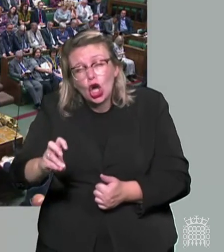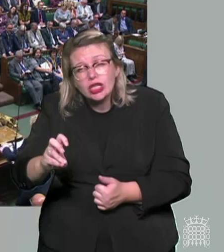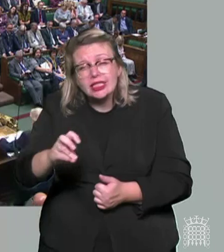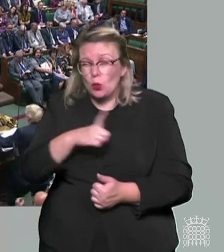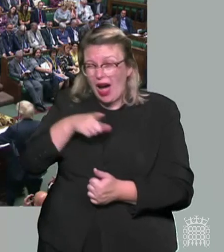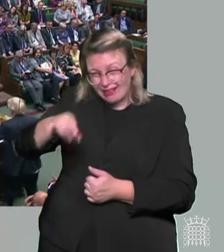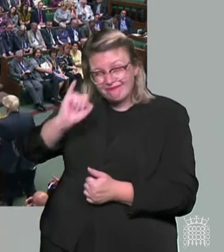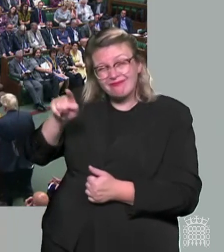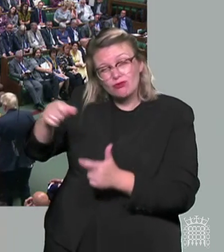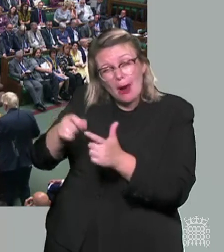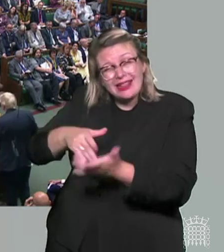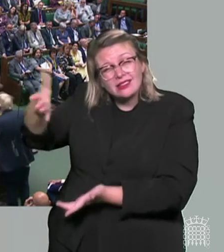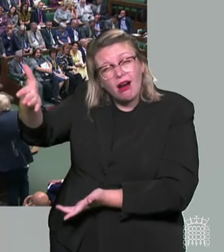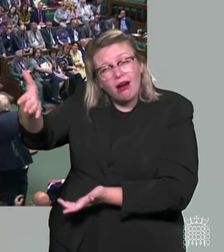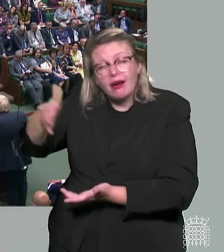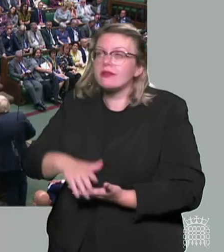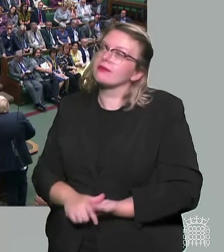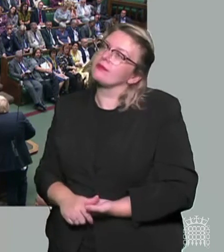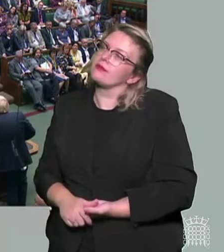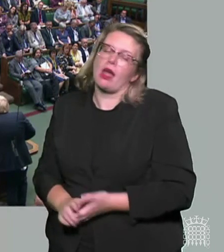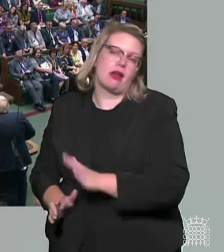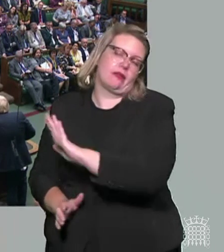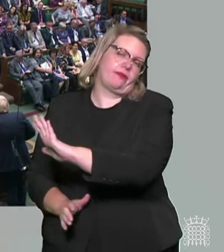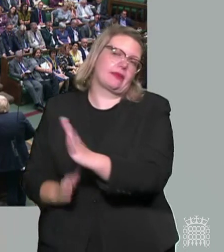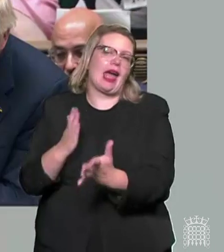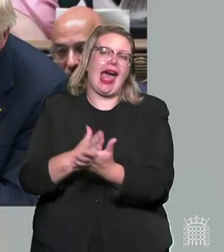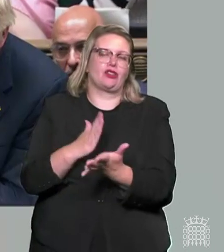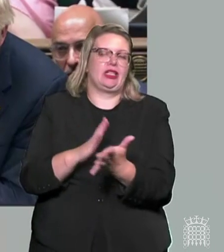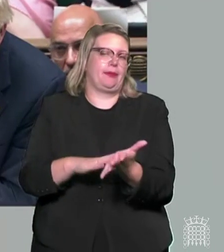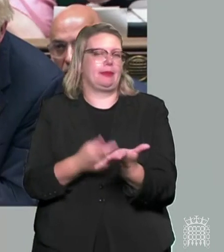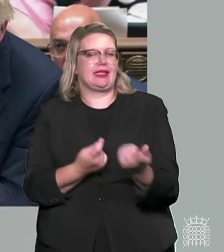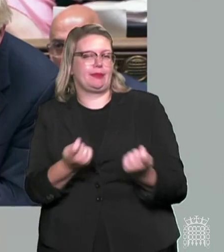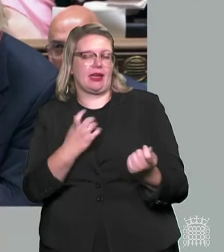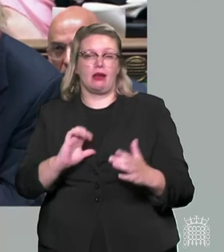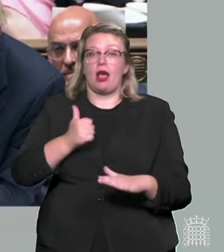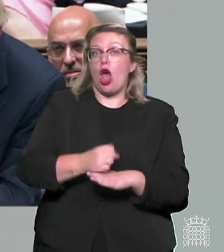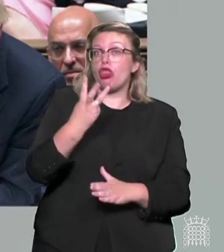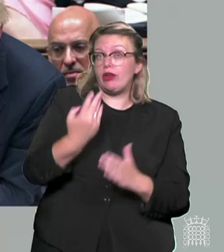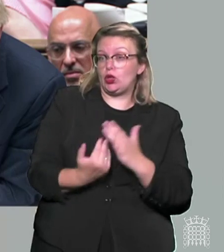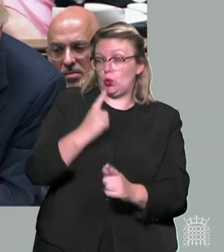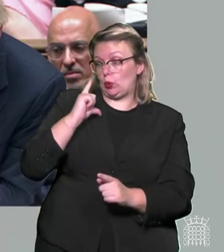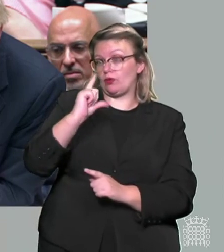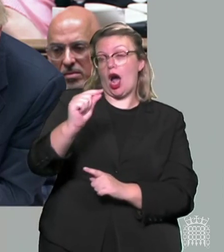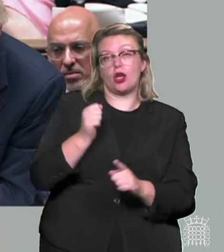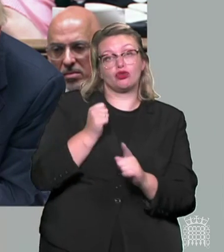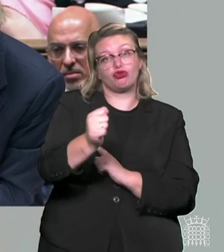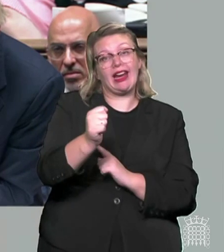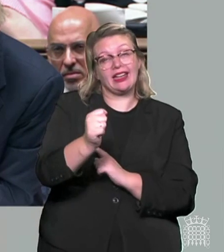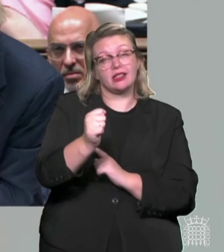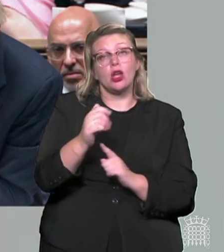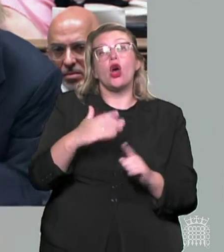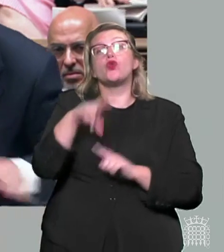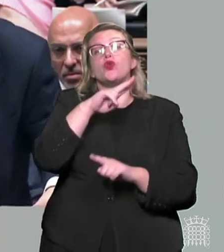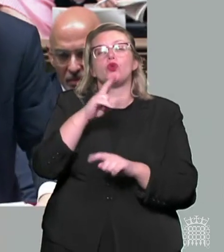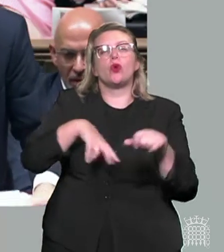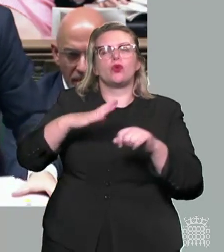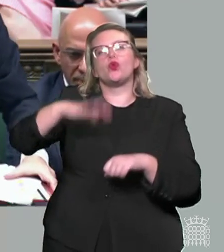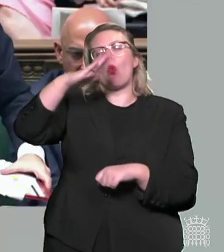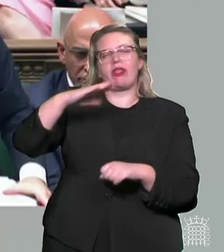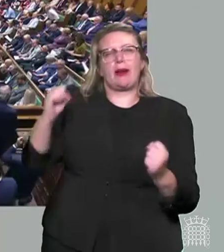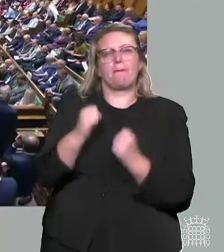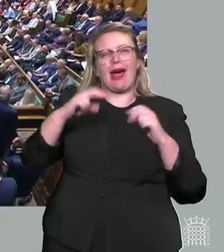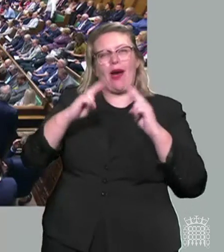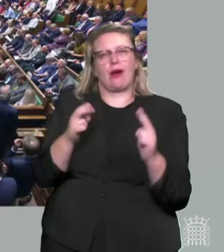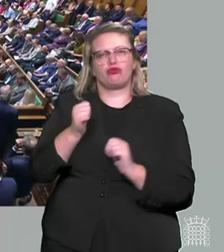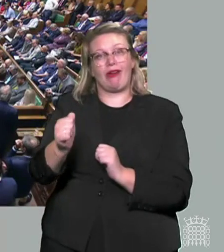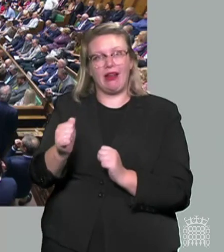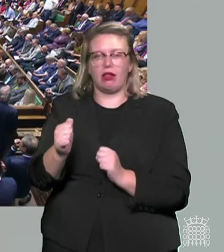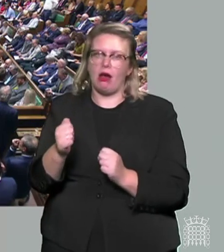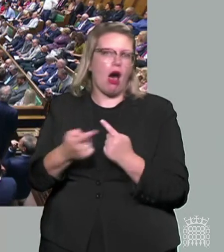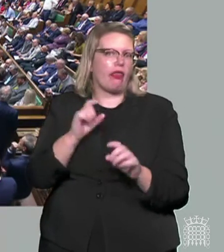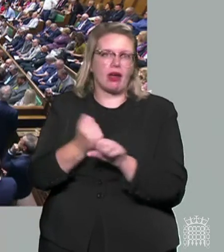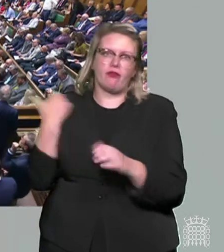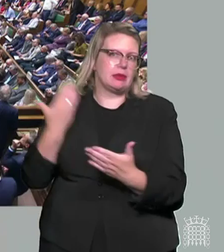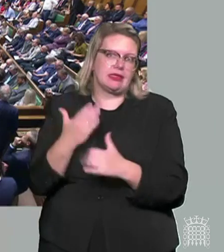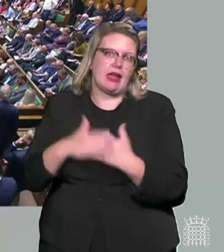Actually, this Government are responsible for three new high-speed lines, including Northern Powerhouse Rail, which no previous Government have done.